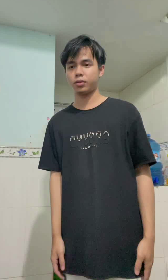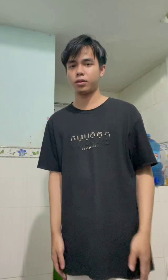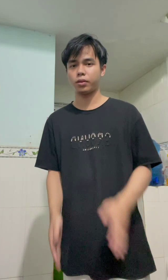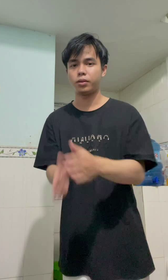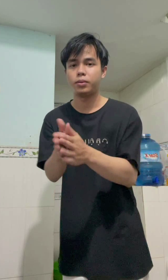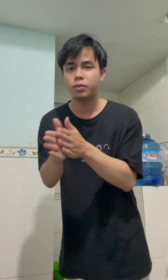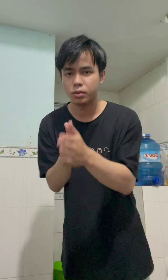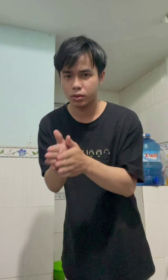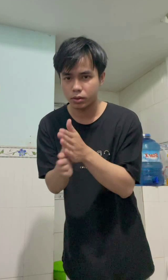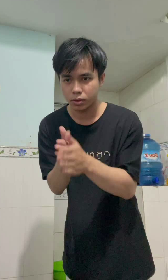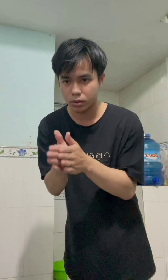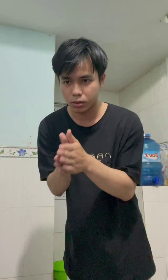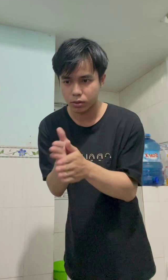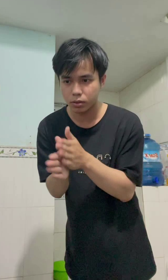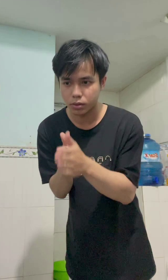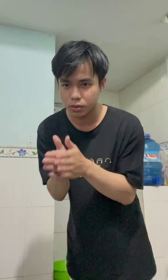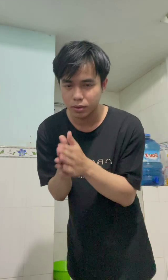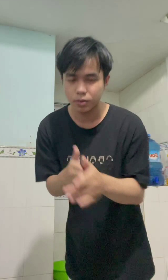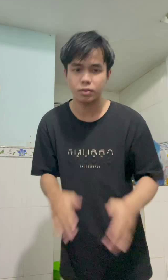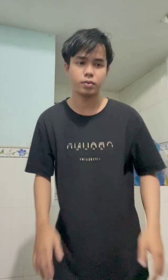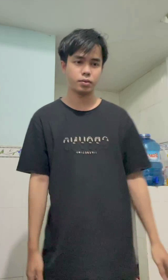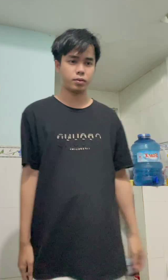hung thu